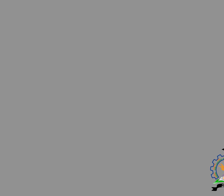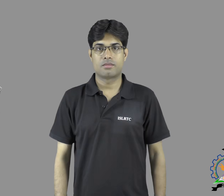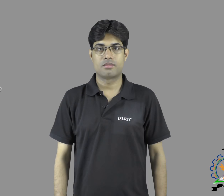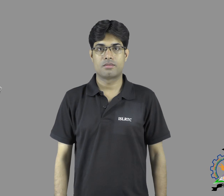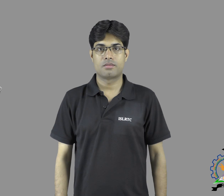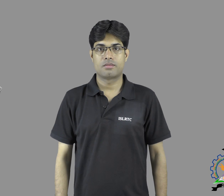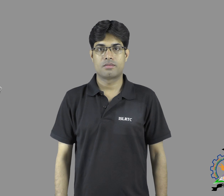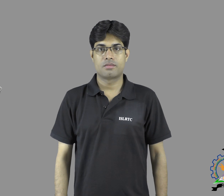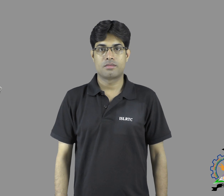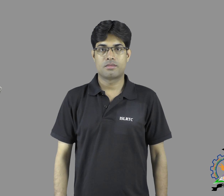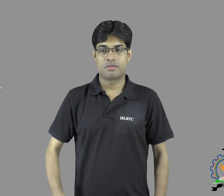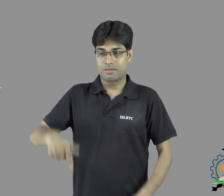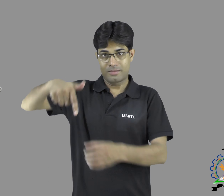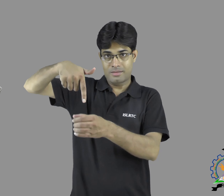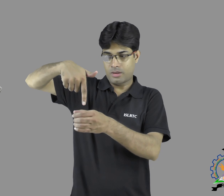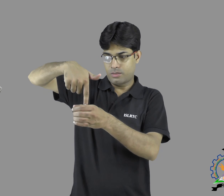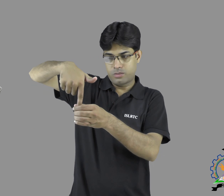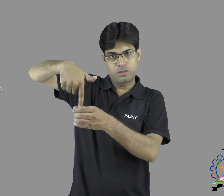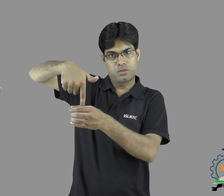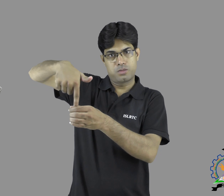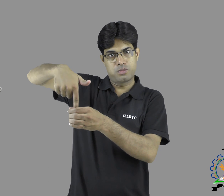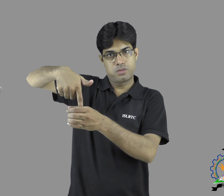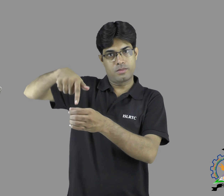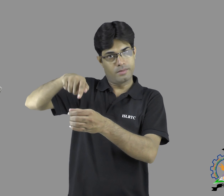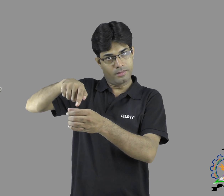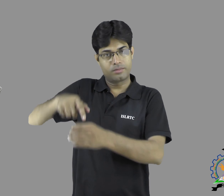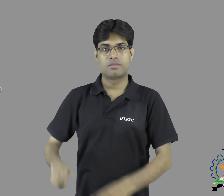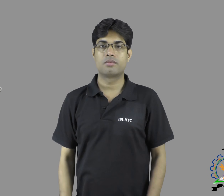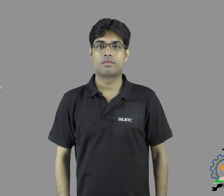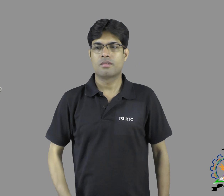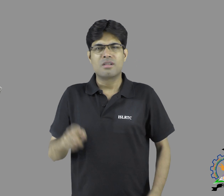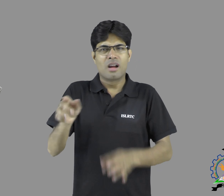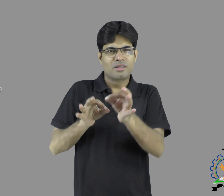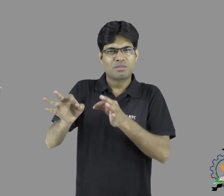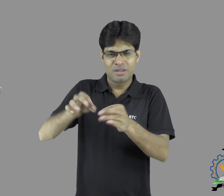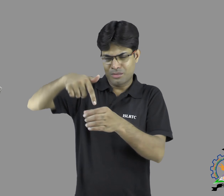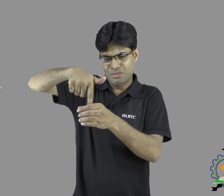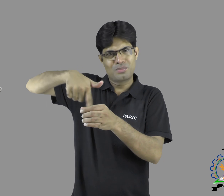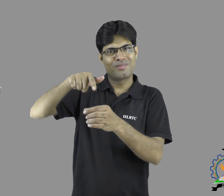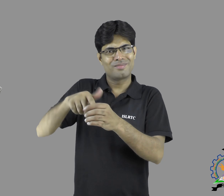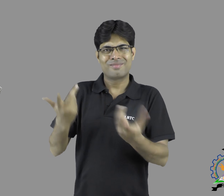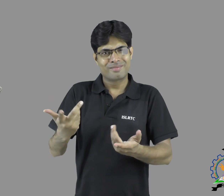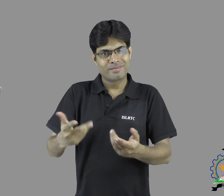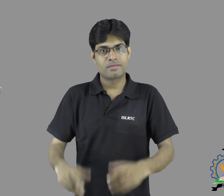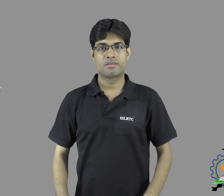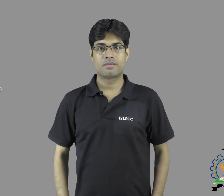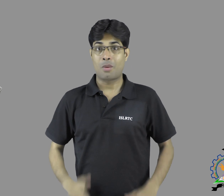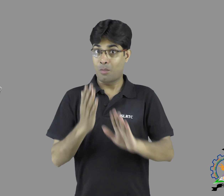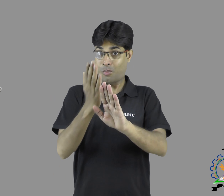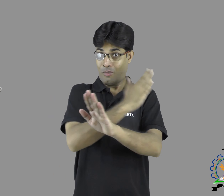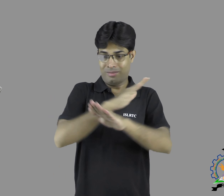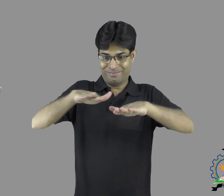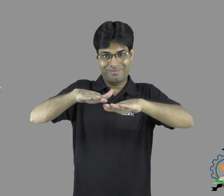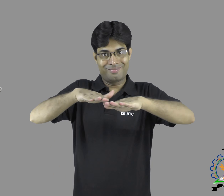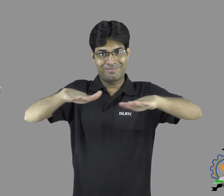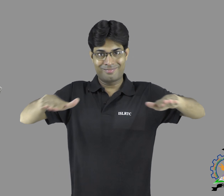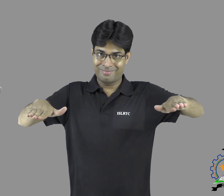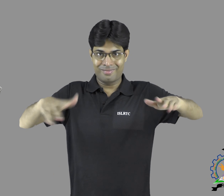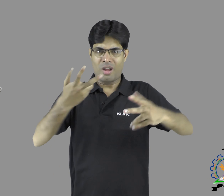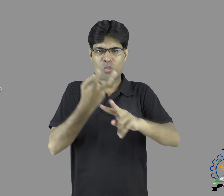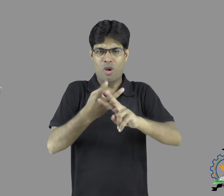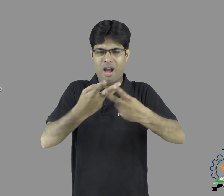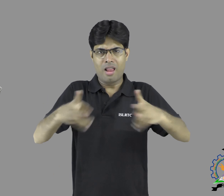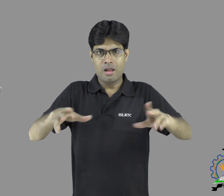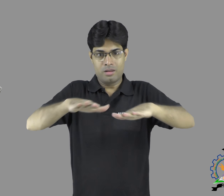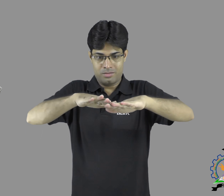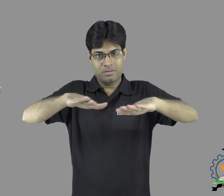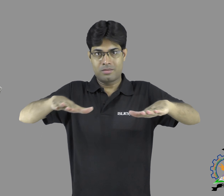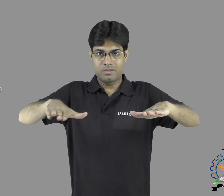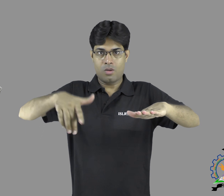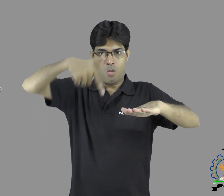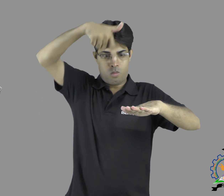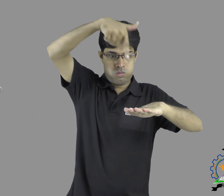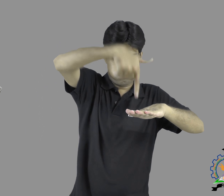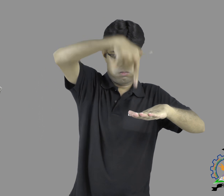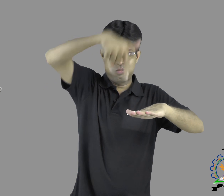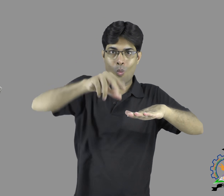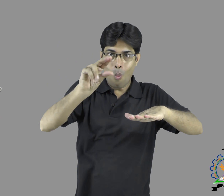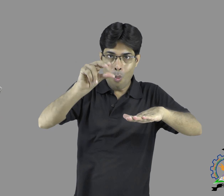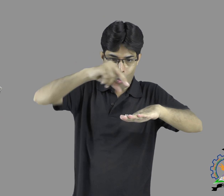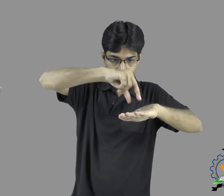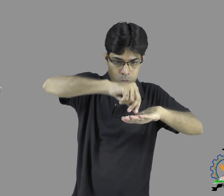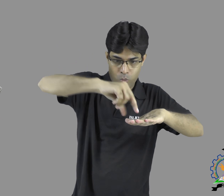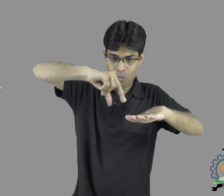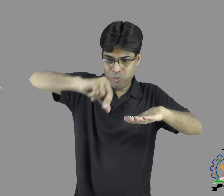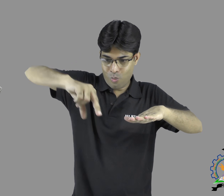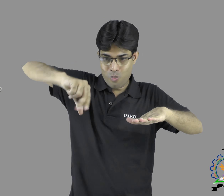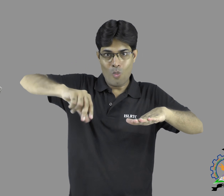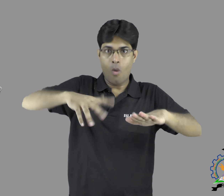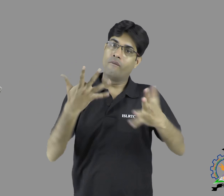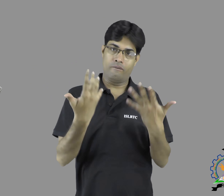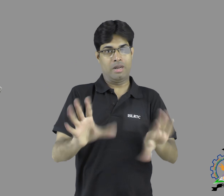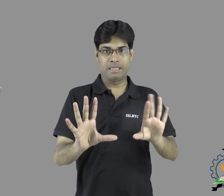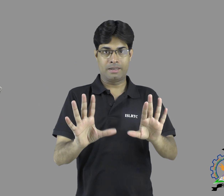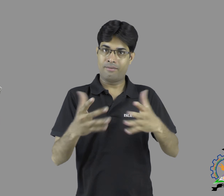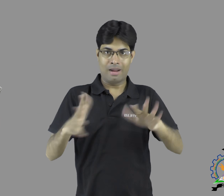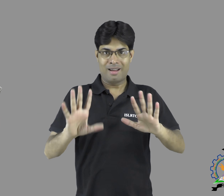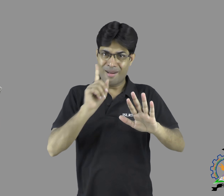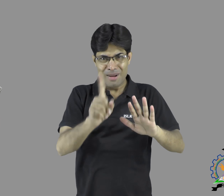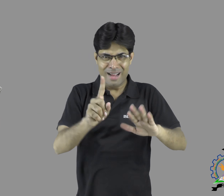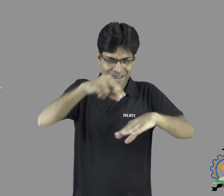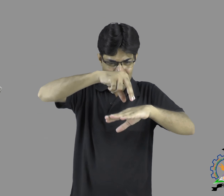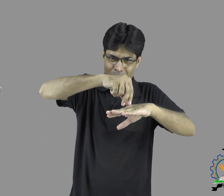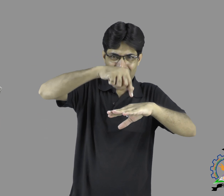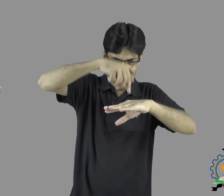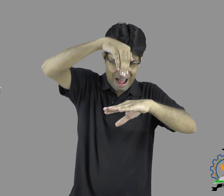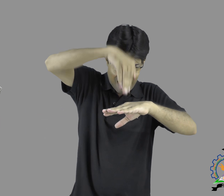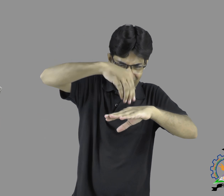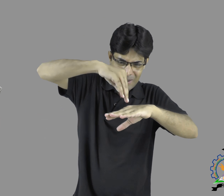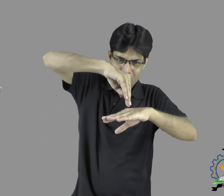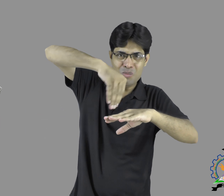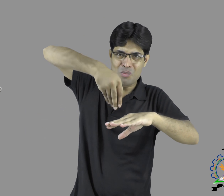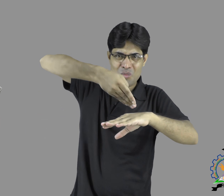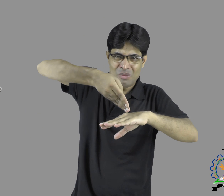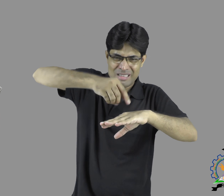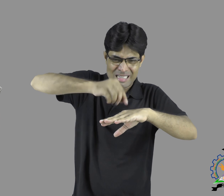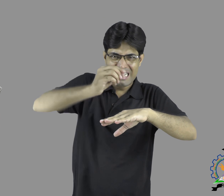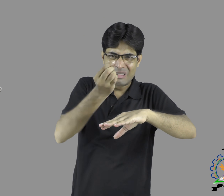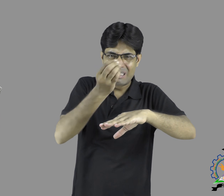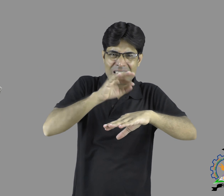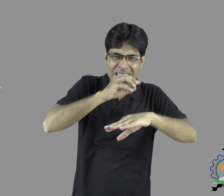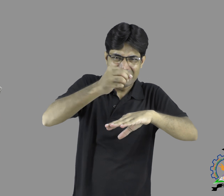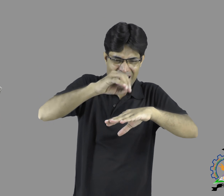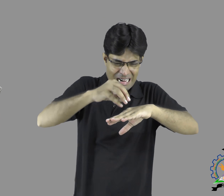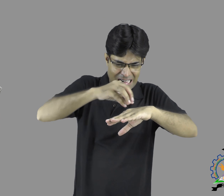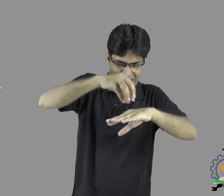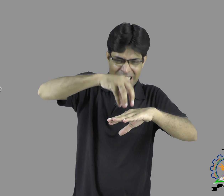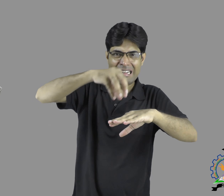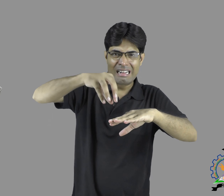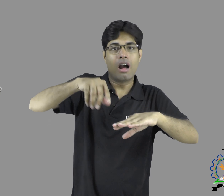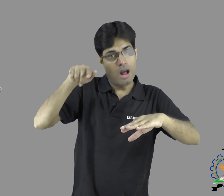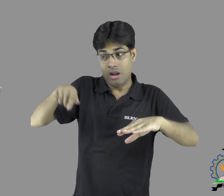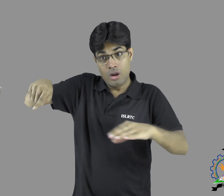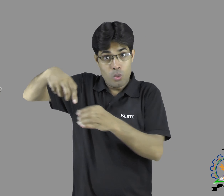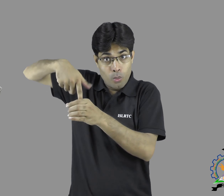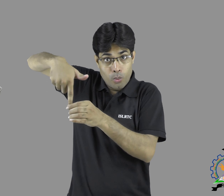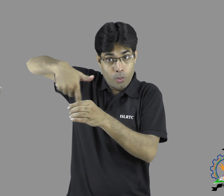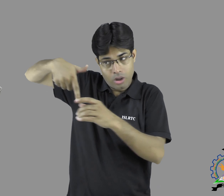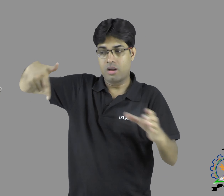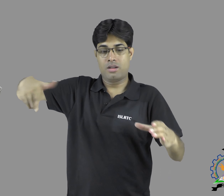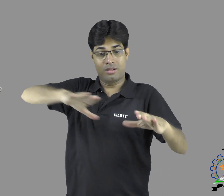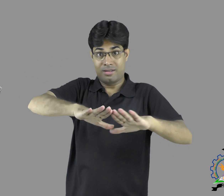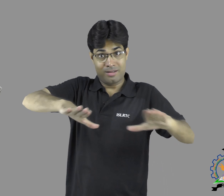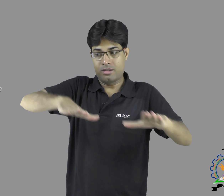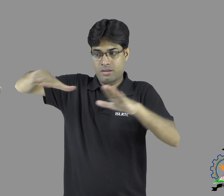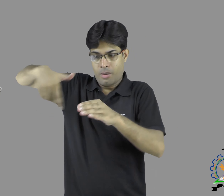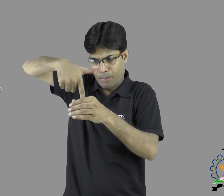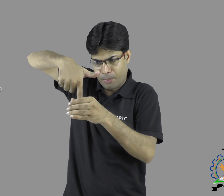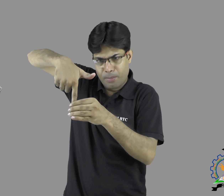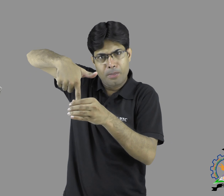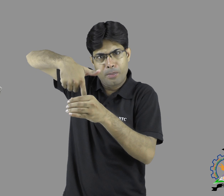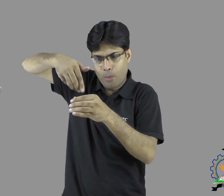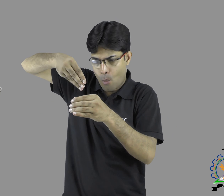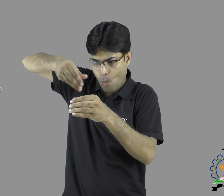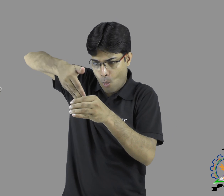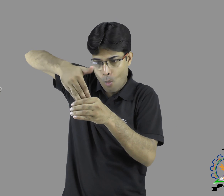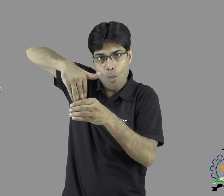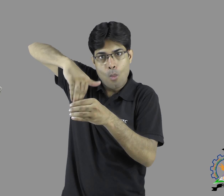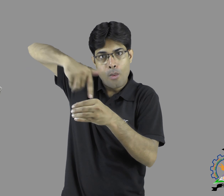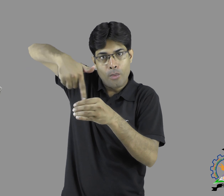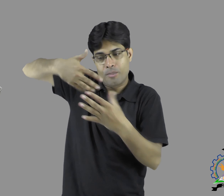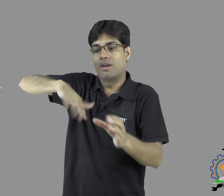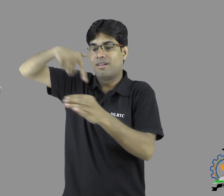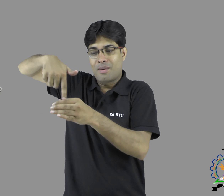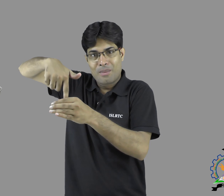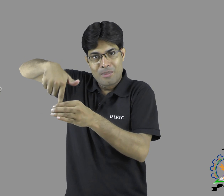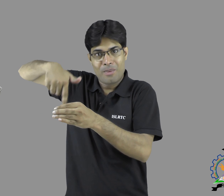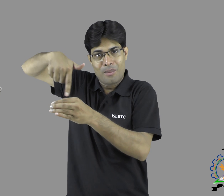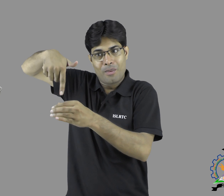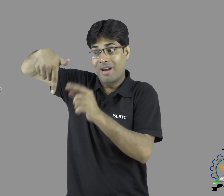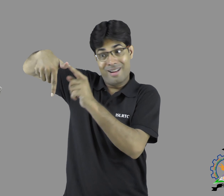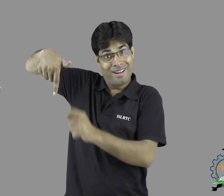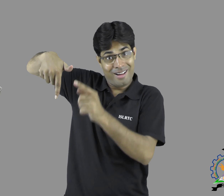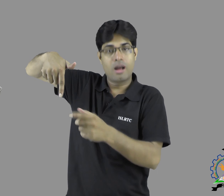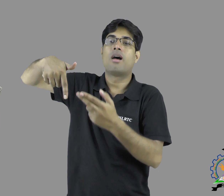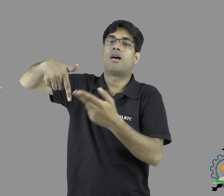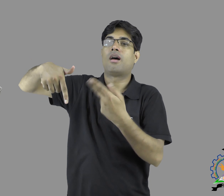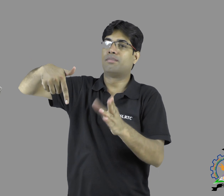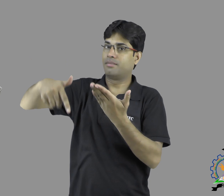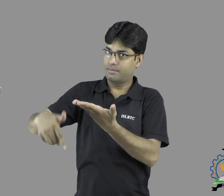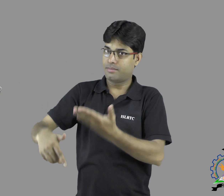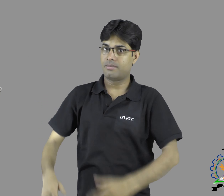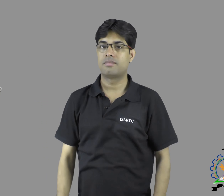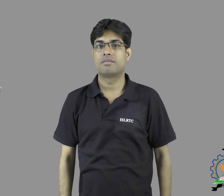Reamer